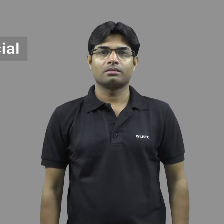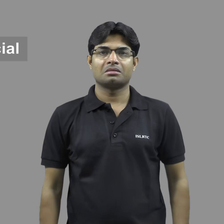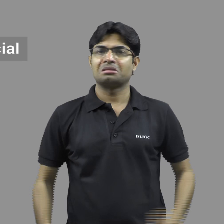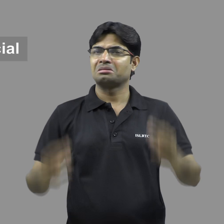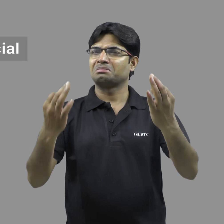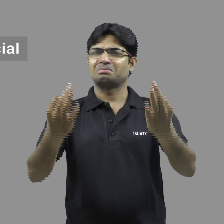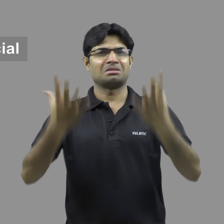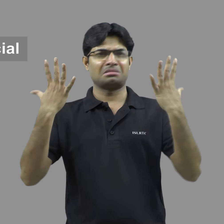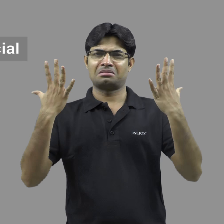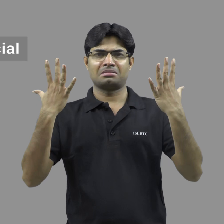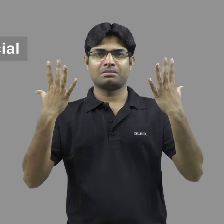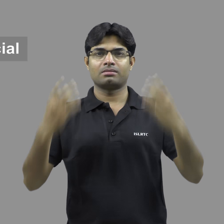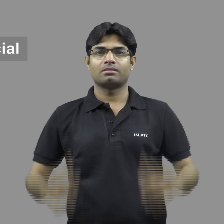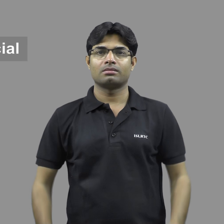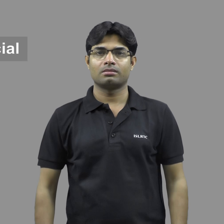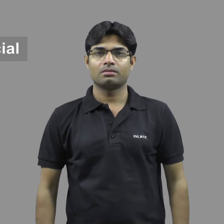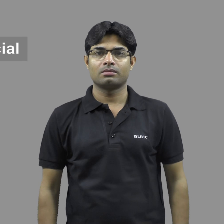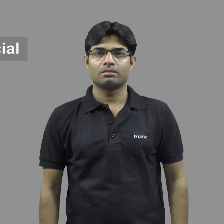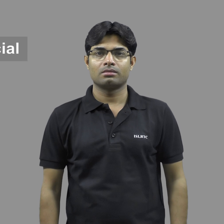Special